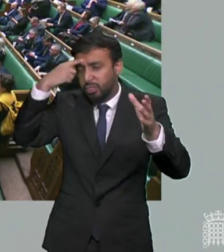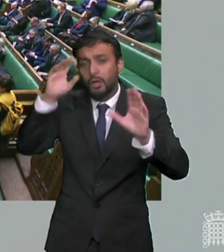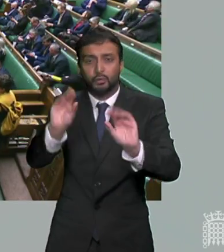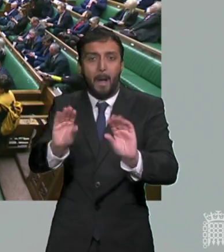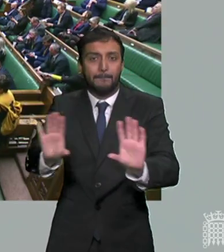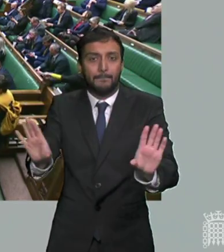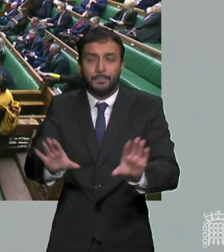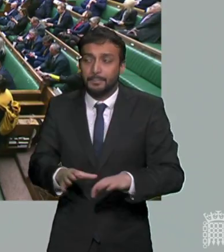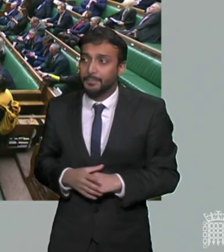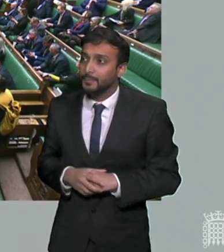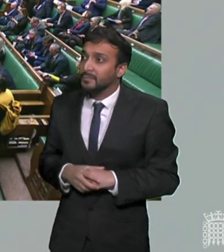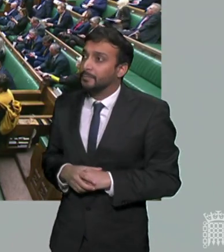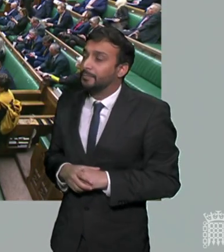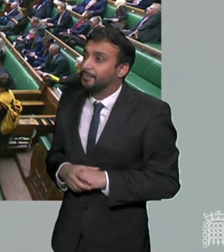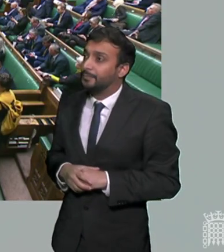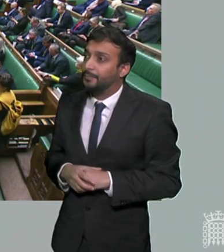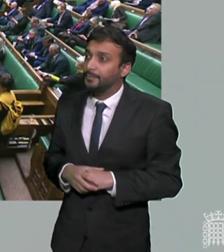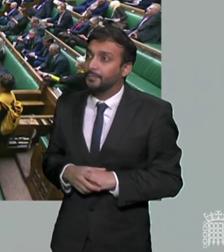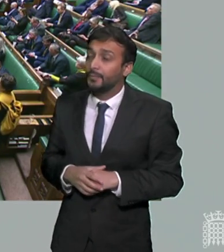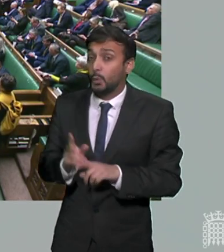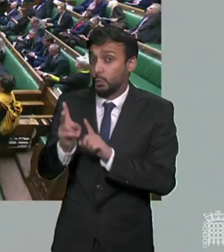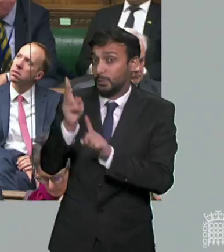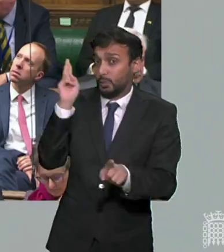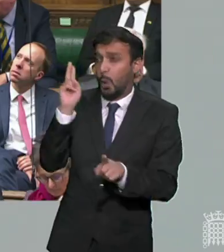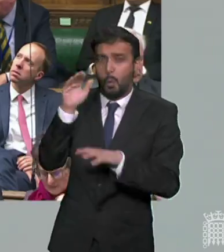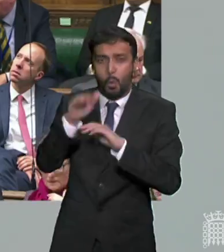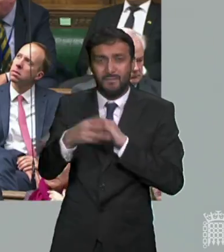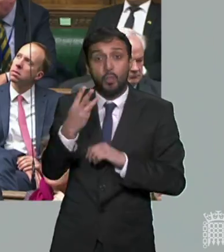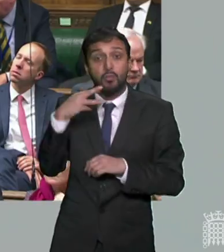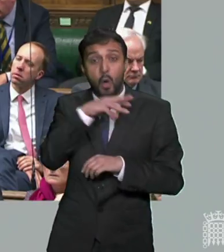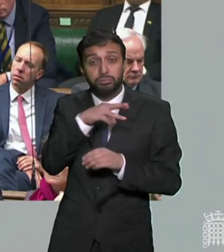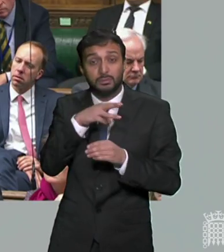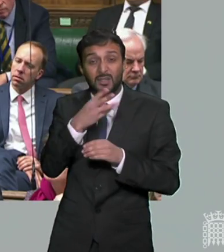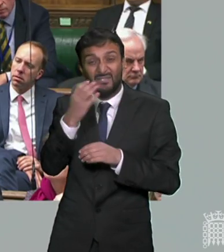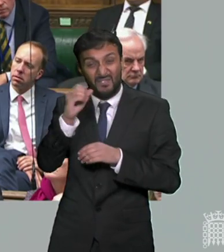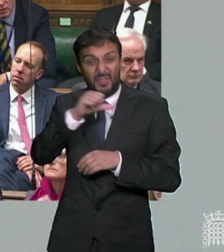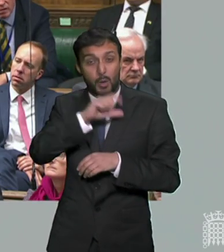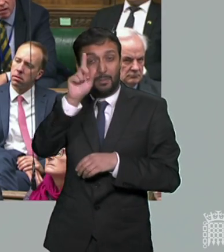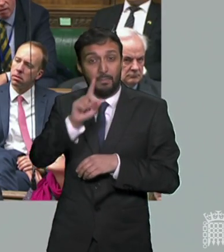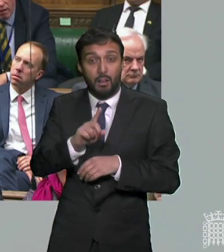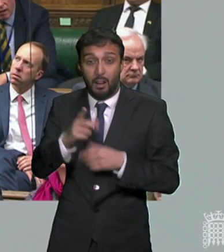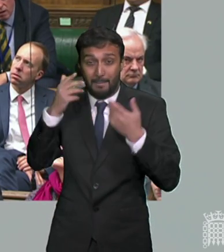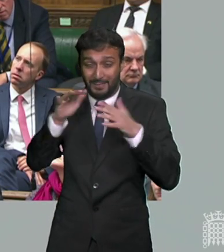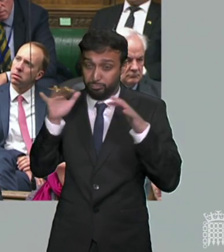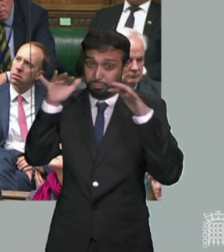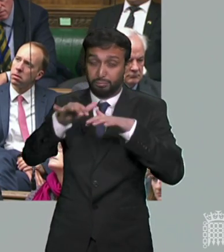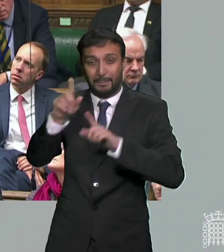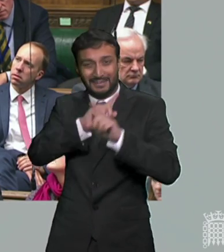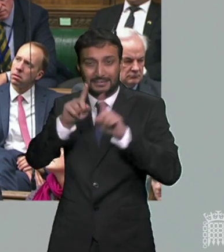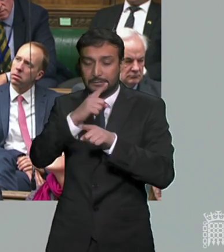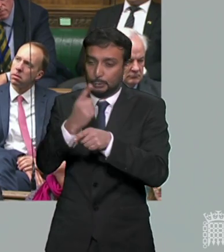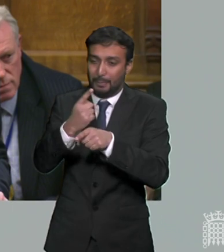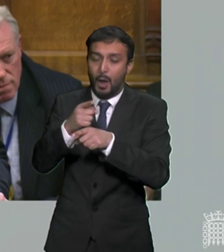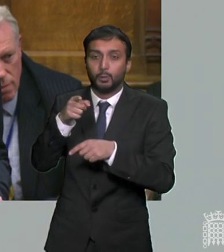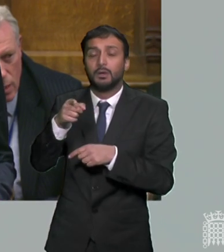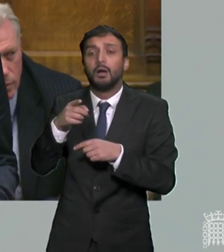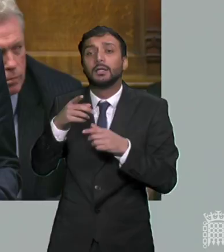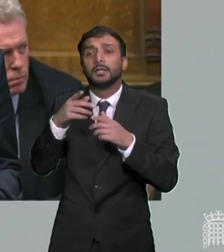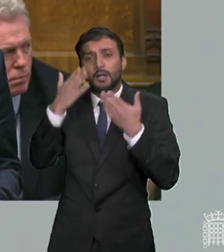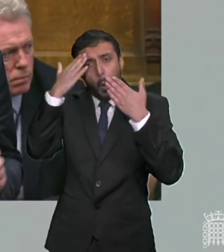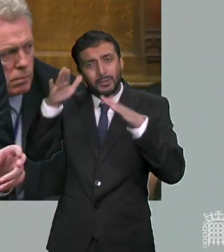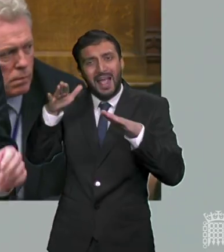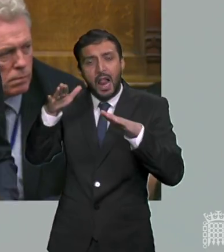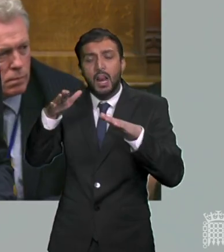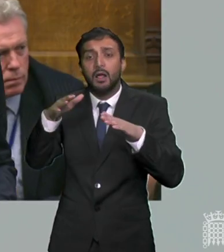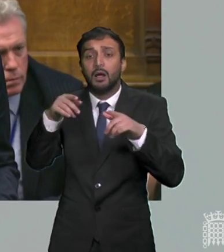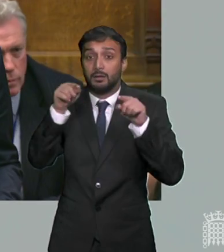Two weeks ago, more than 350 people attended a meeting in Skegness to discuss the use of five seafront hotels to house asylum seekers.